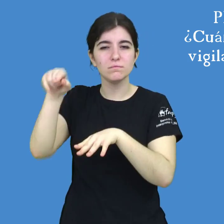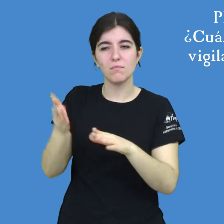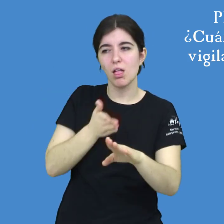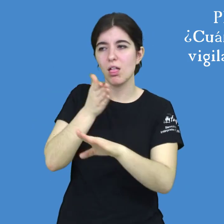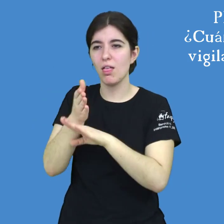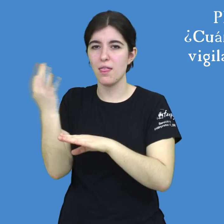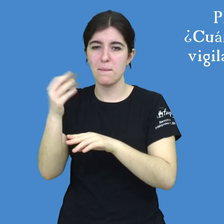ir